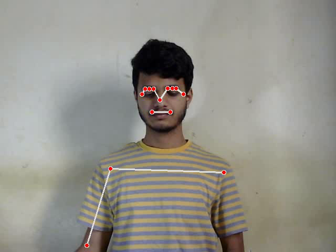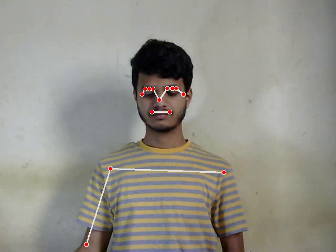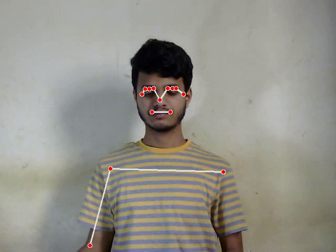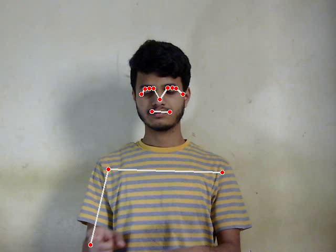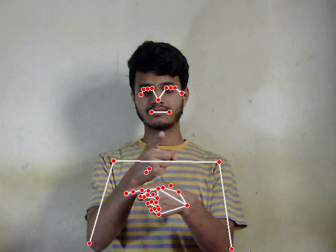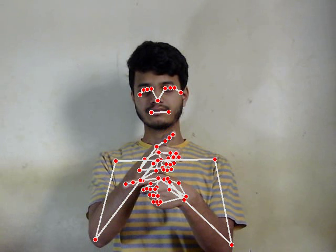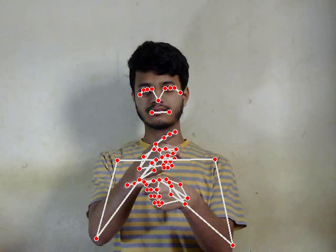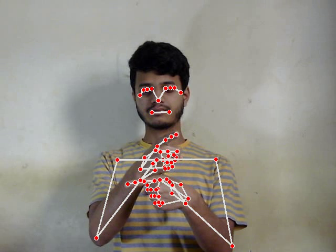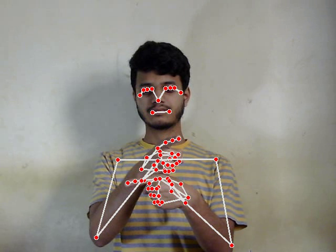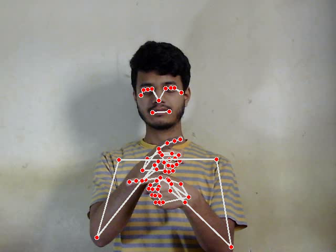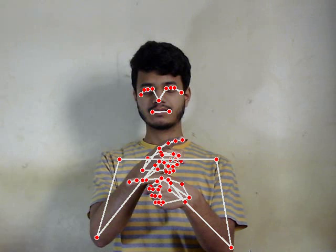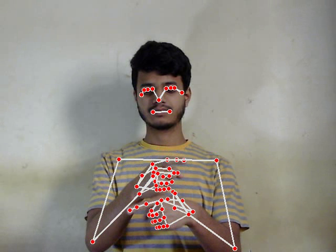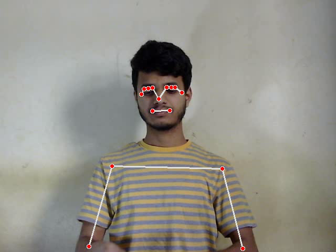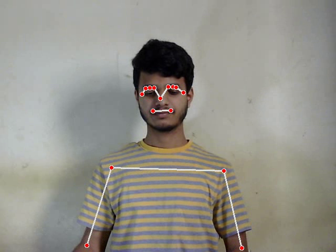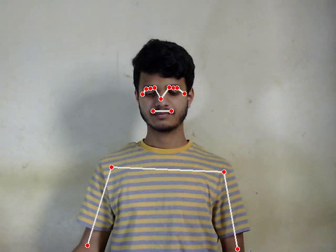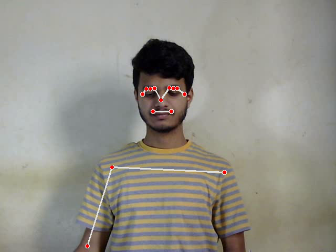right